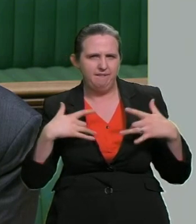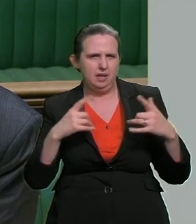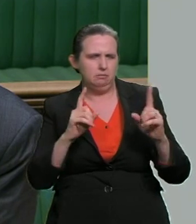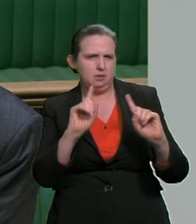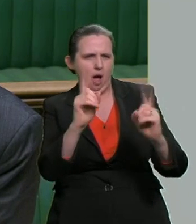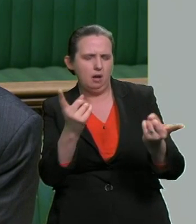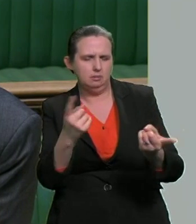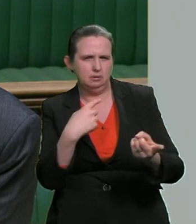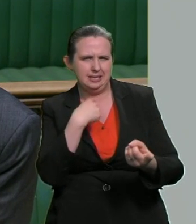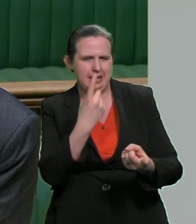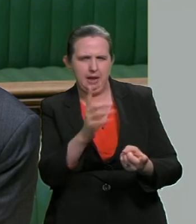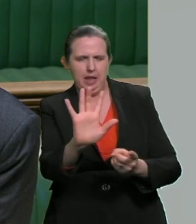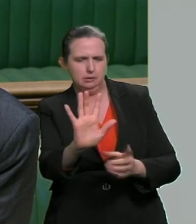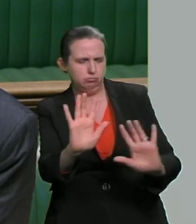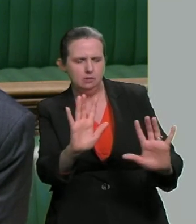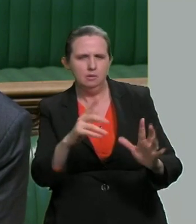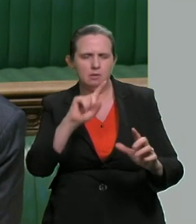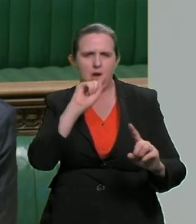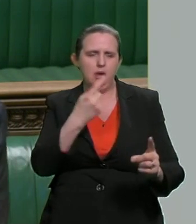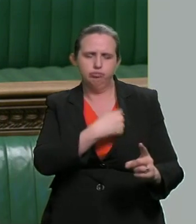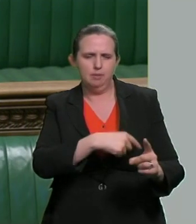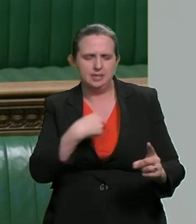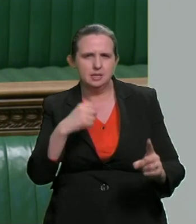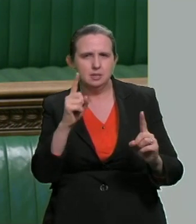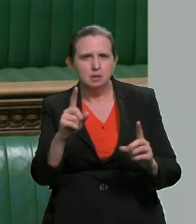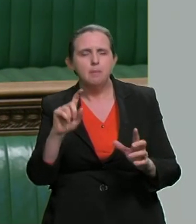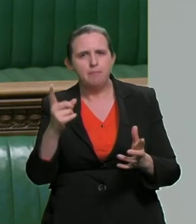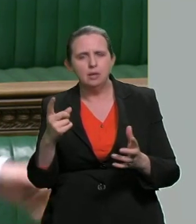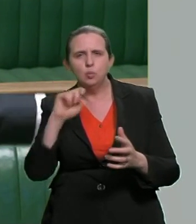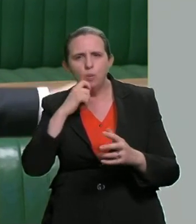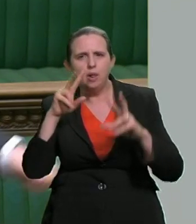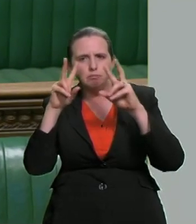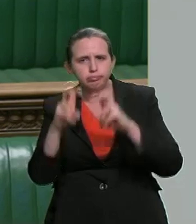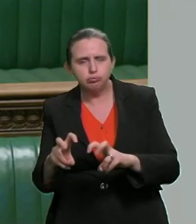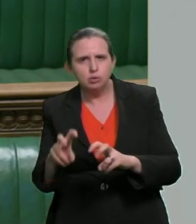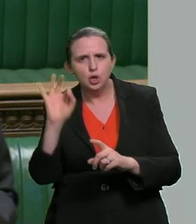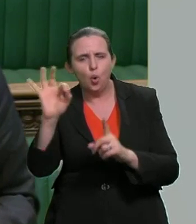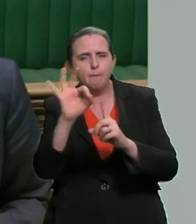What I can certainly tell him is that we will take very seriously the points he makes.